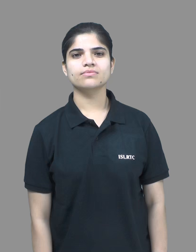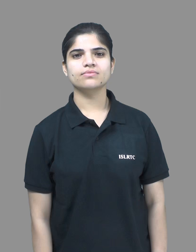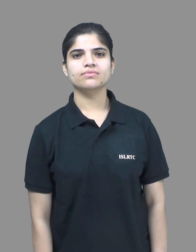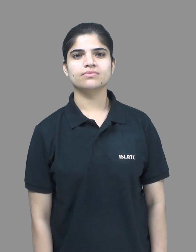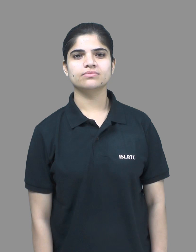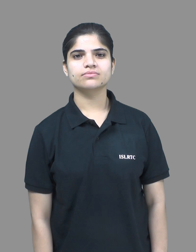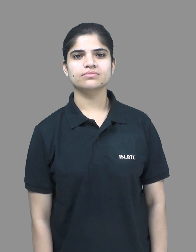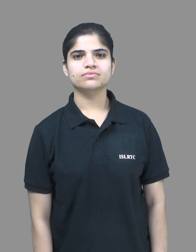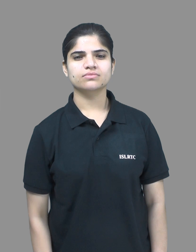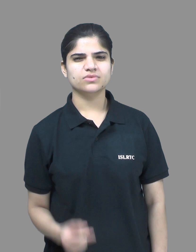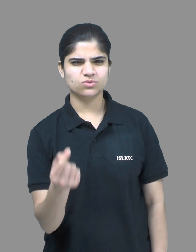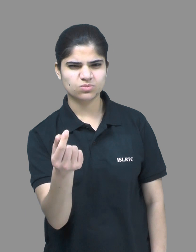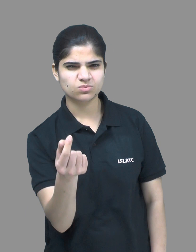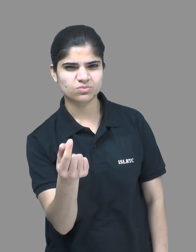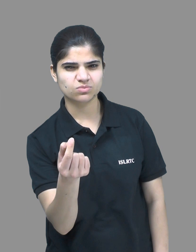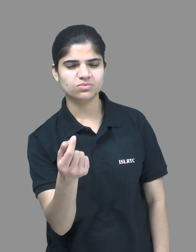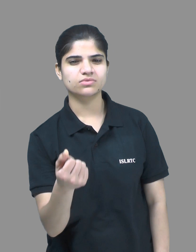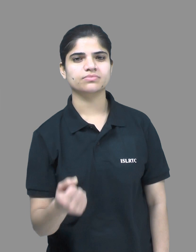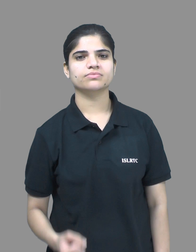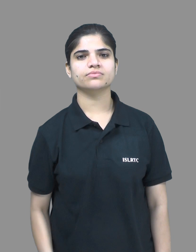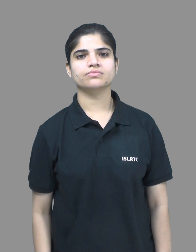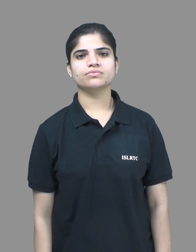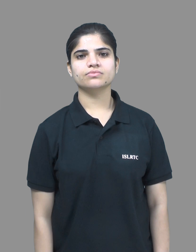Excuse Me